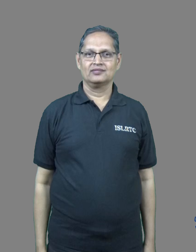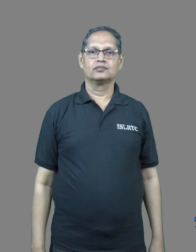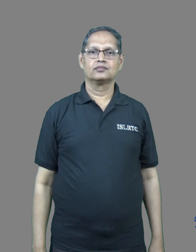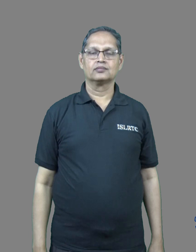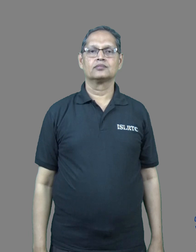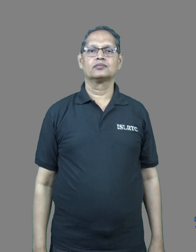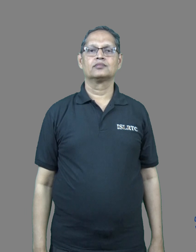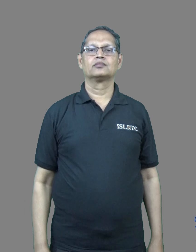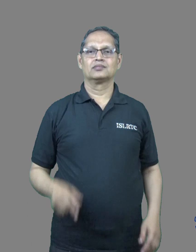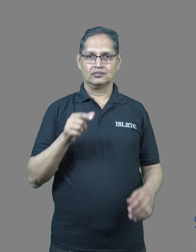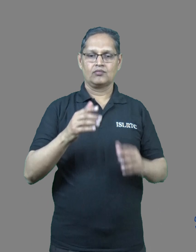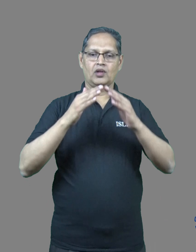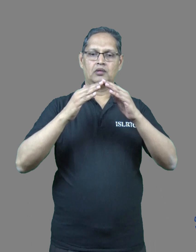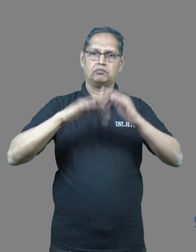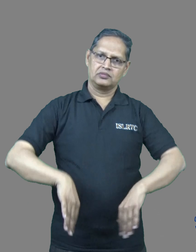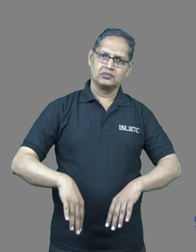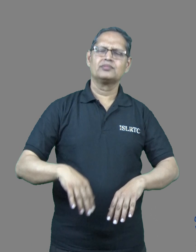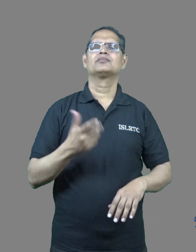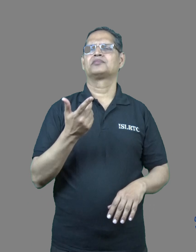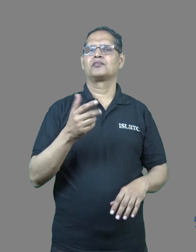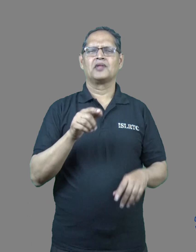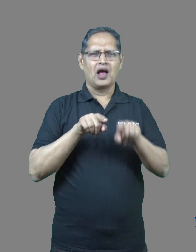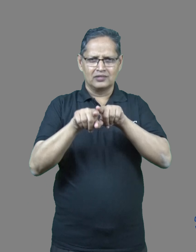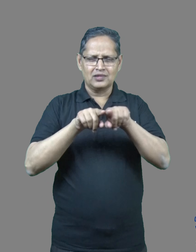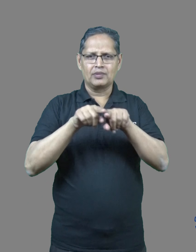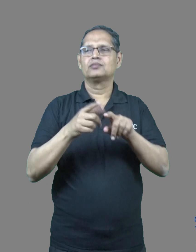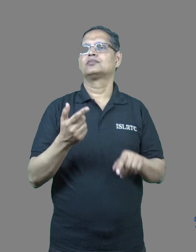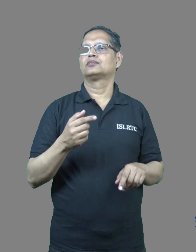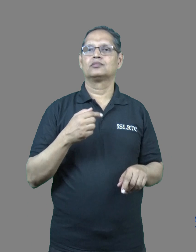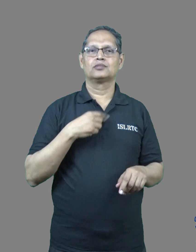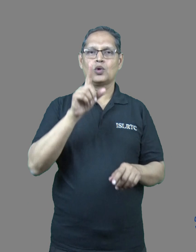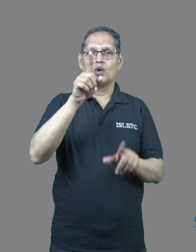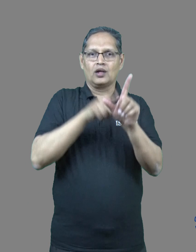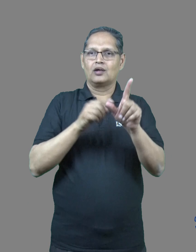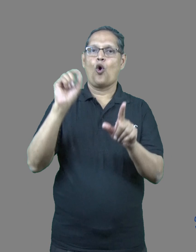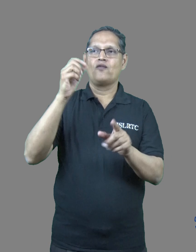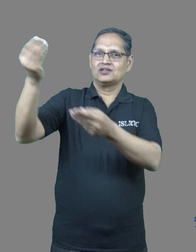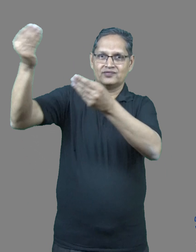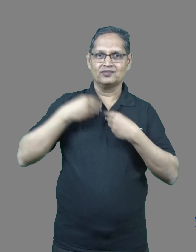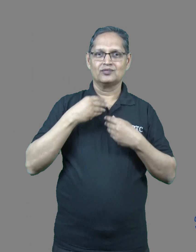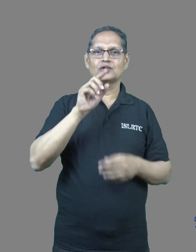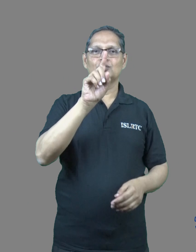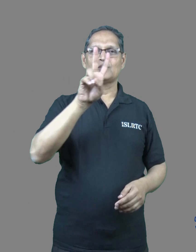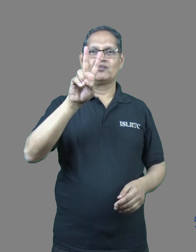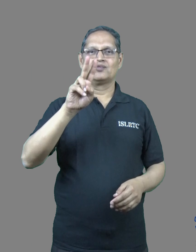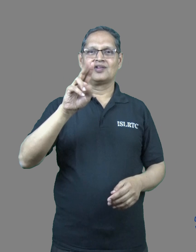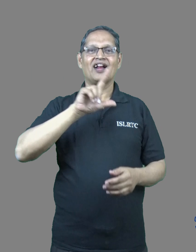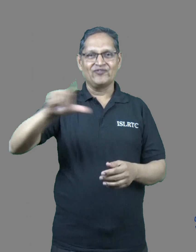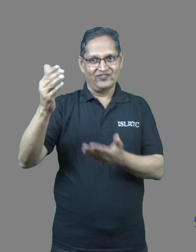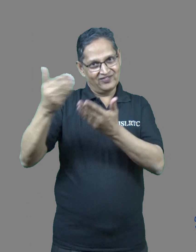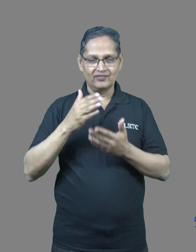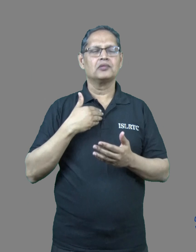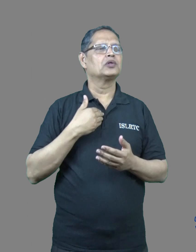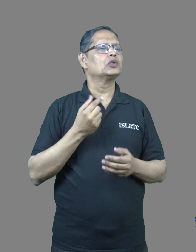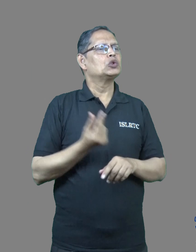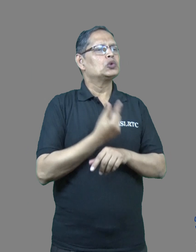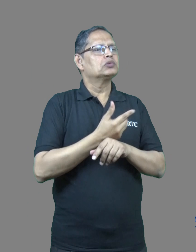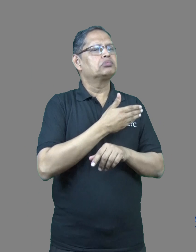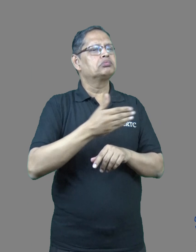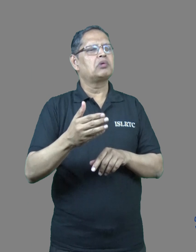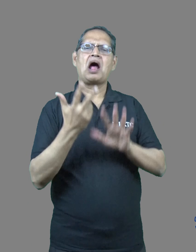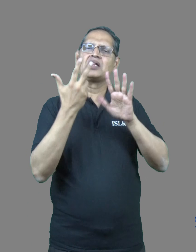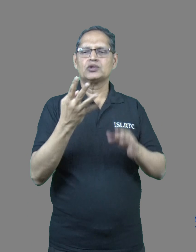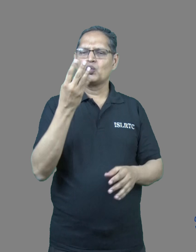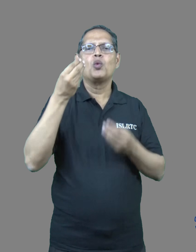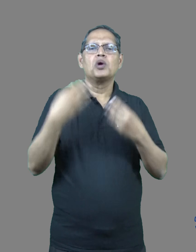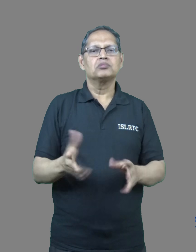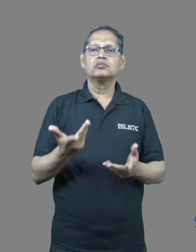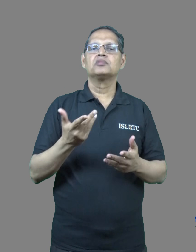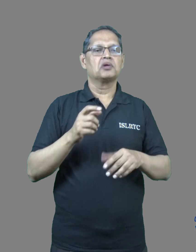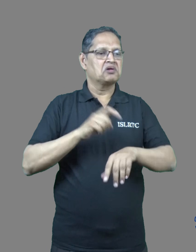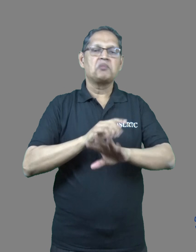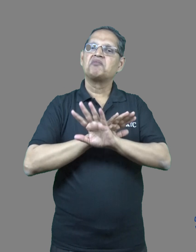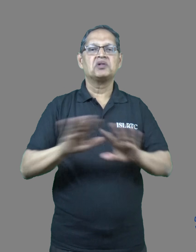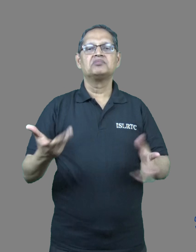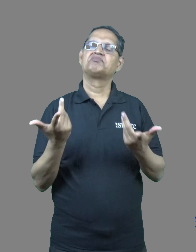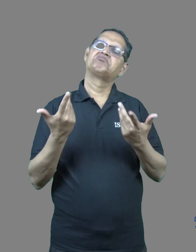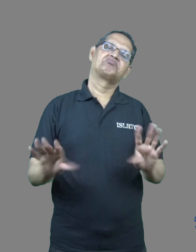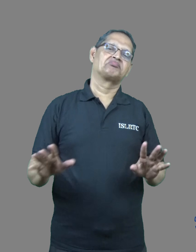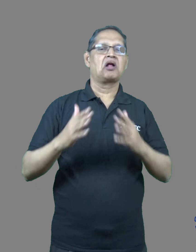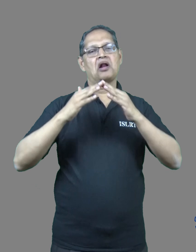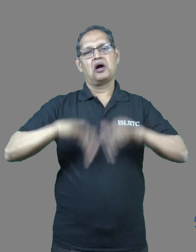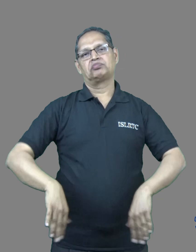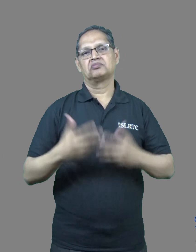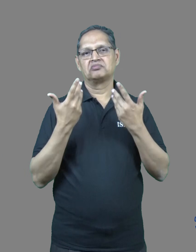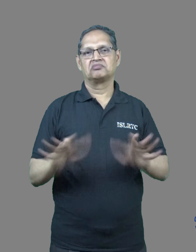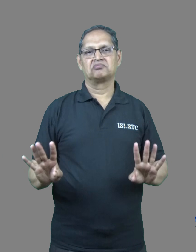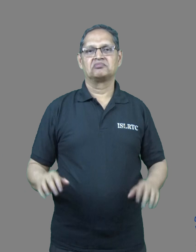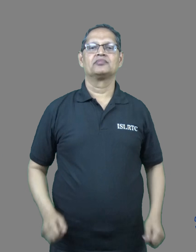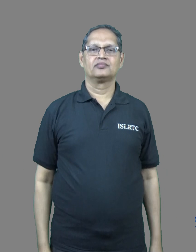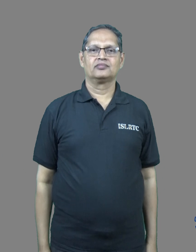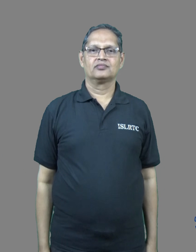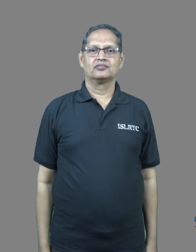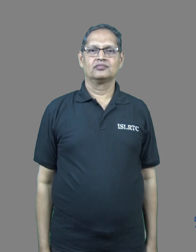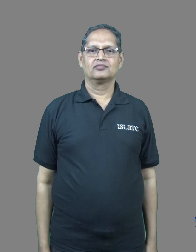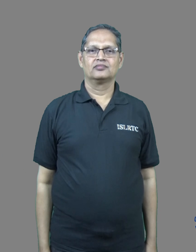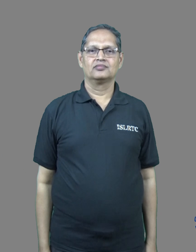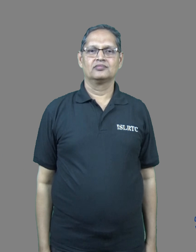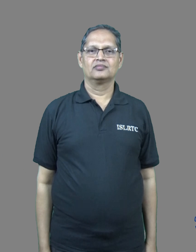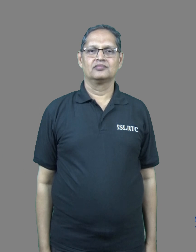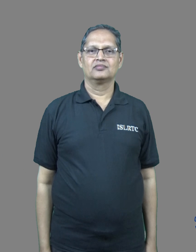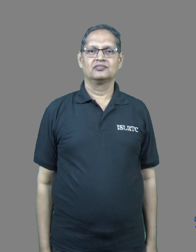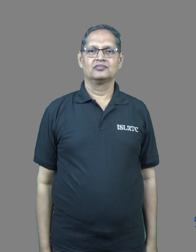Lapse